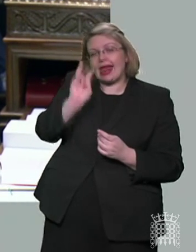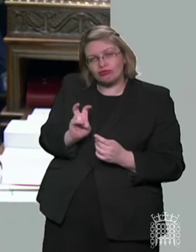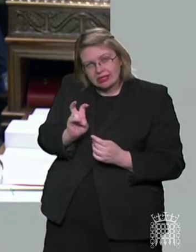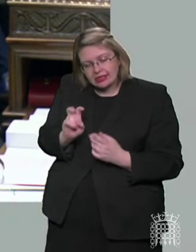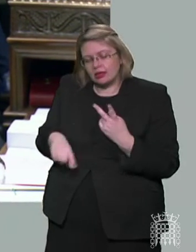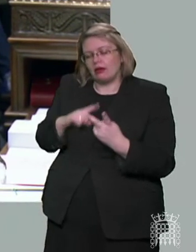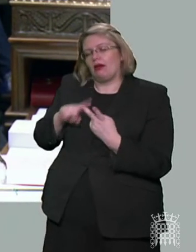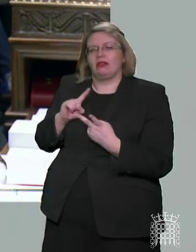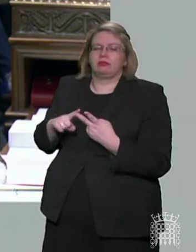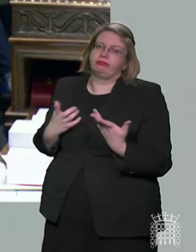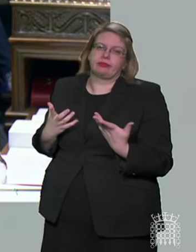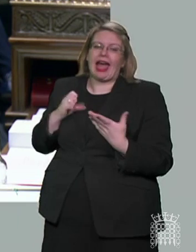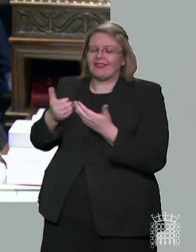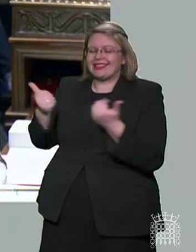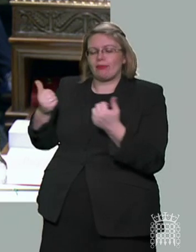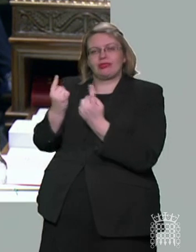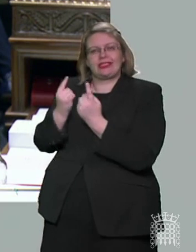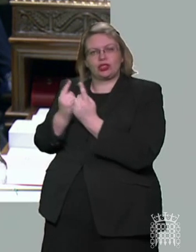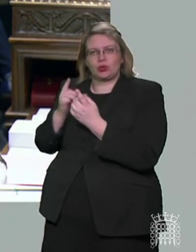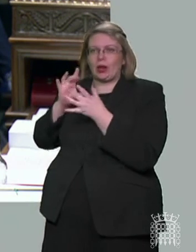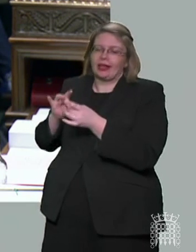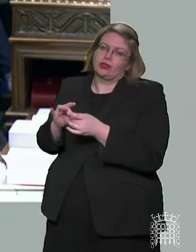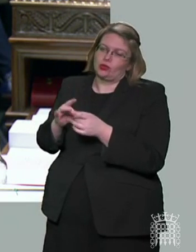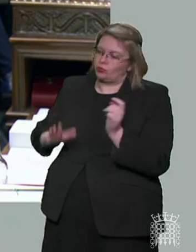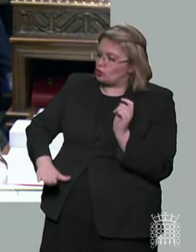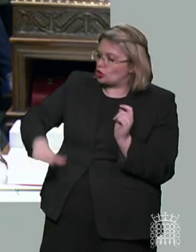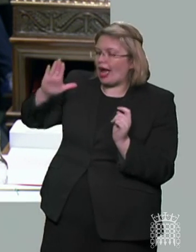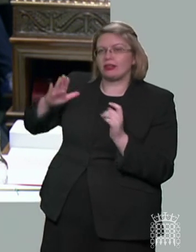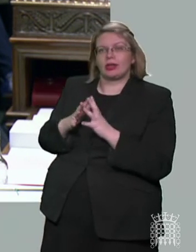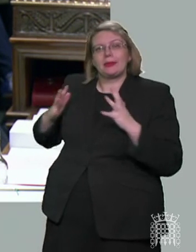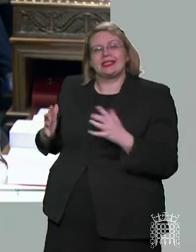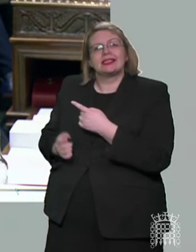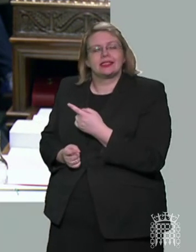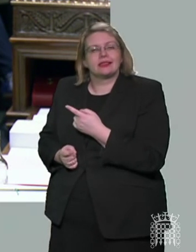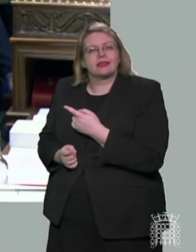There is also a separate issue to do with childhood obesity.